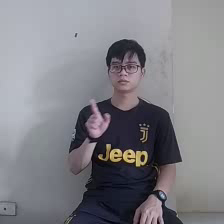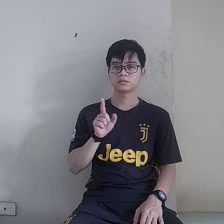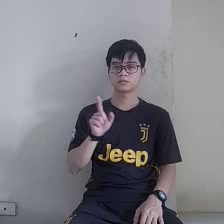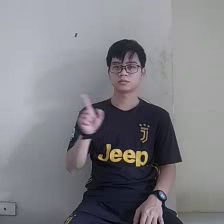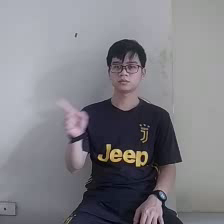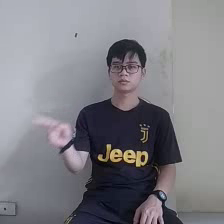Ghét